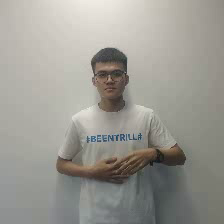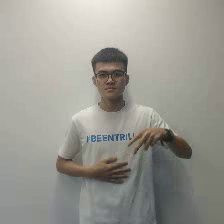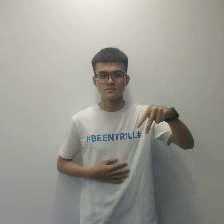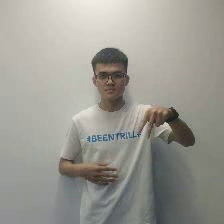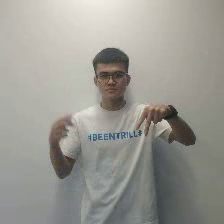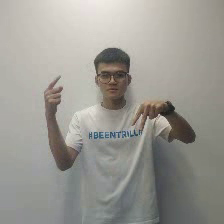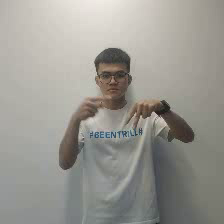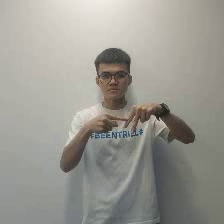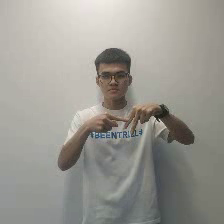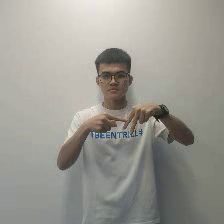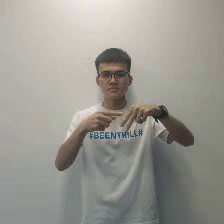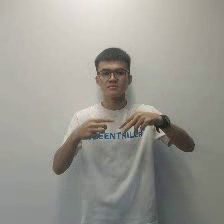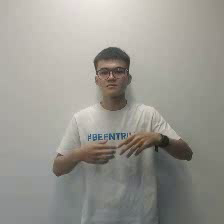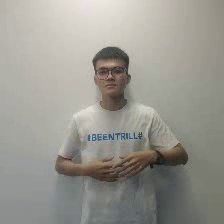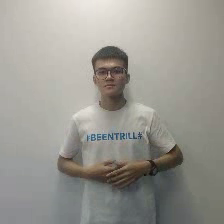Chân